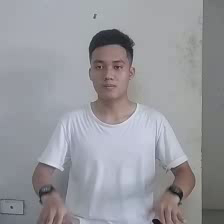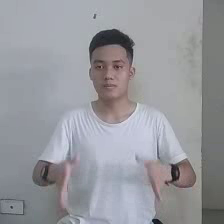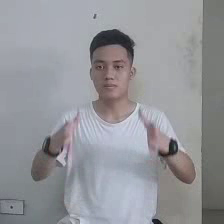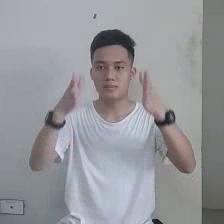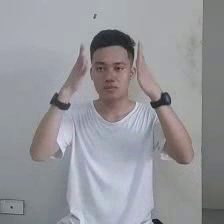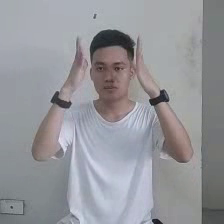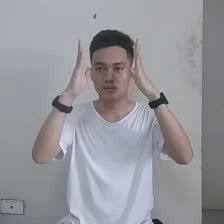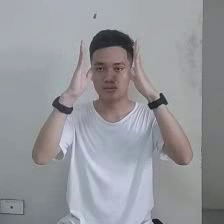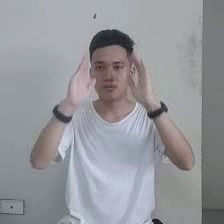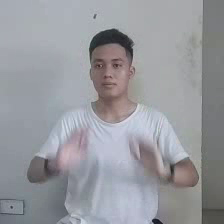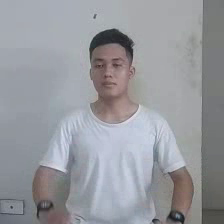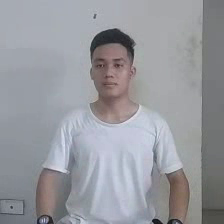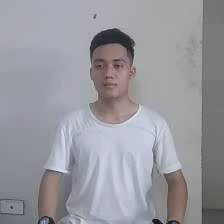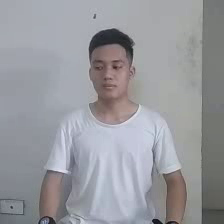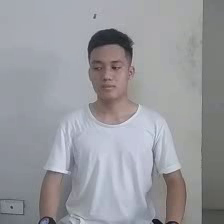Chạy